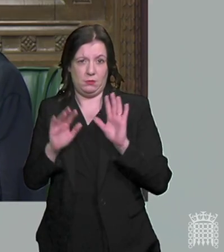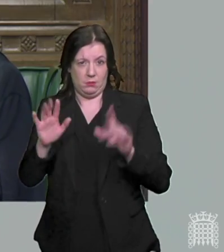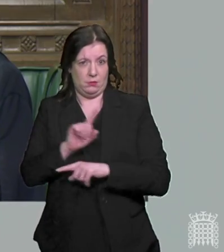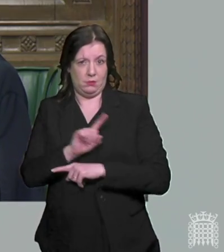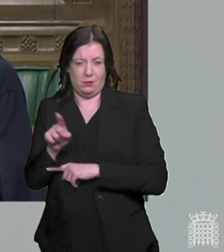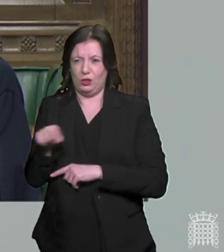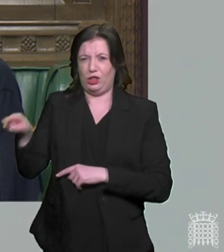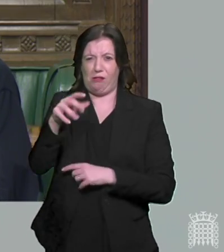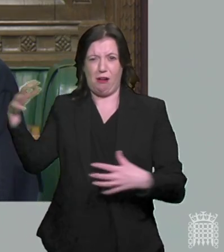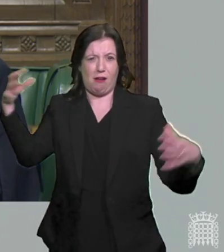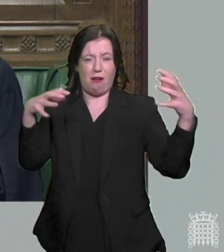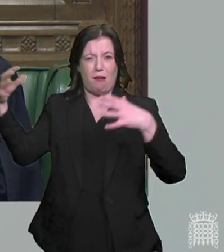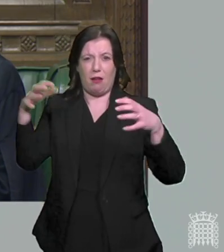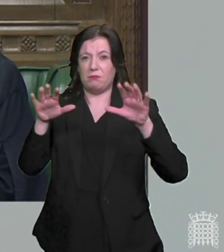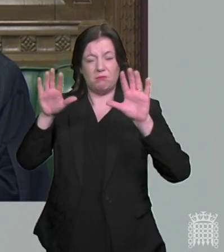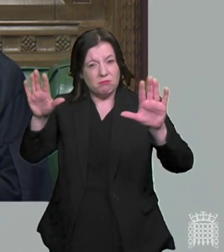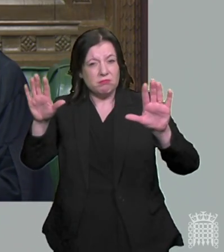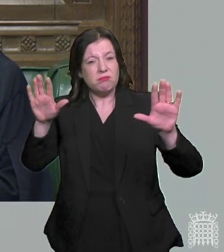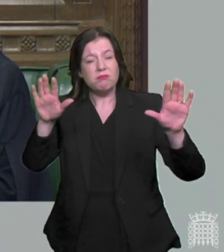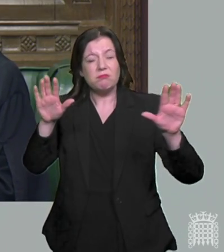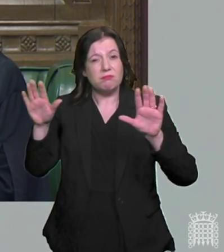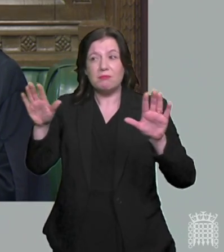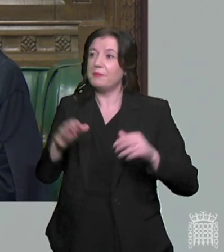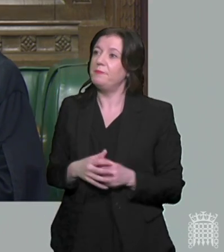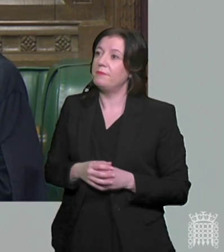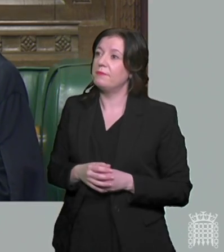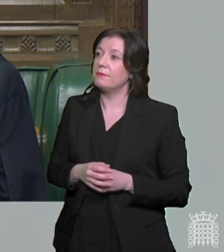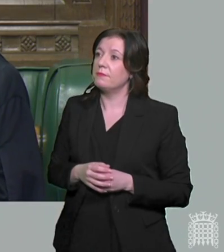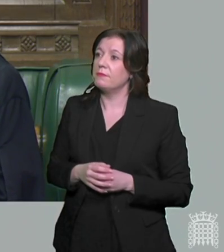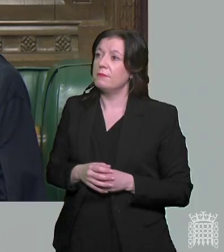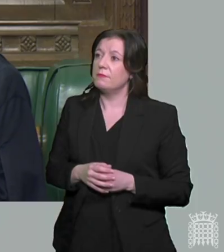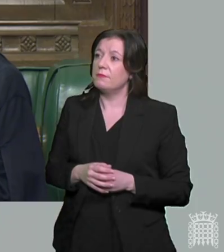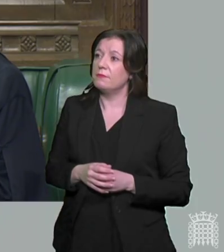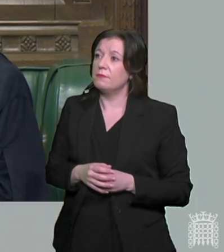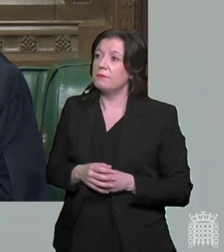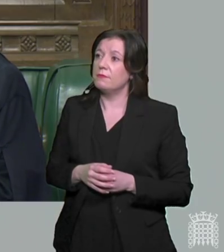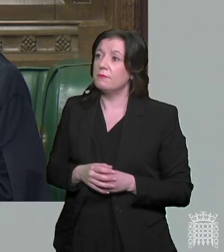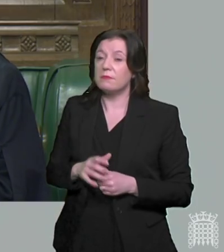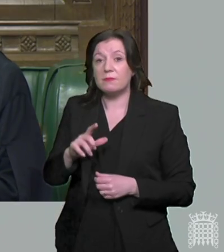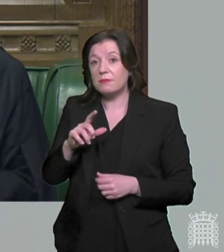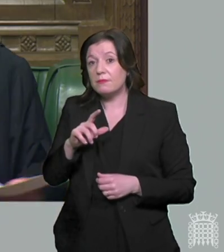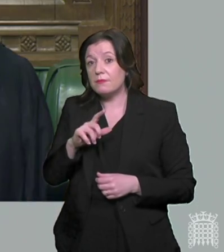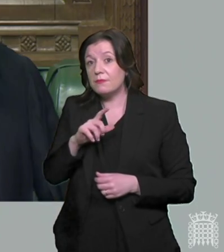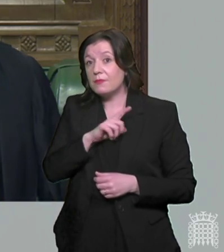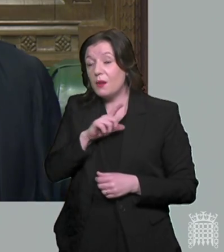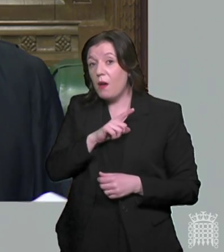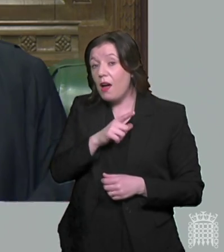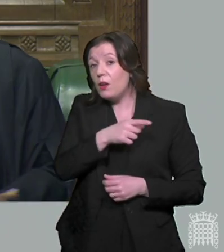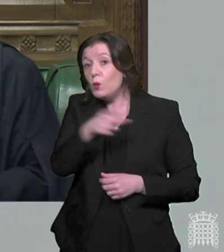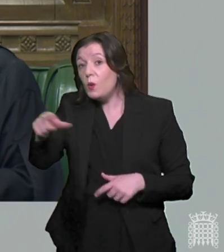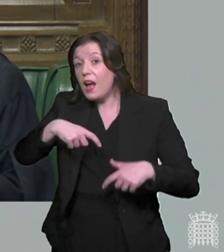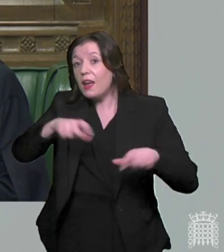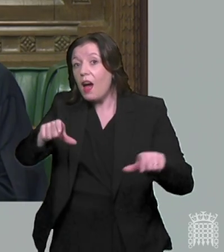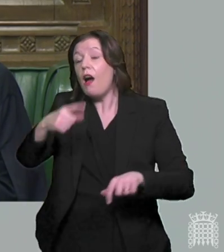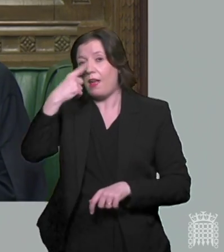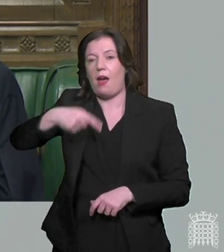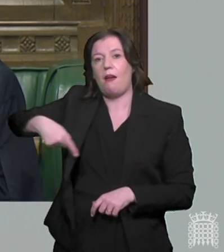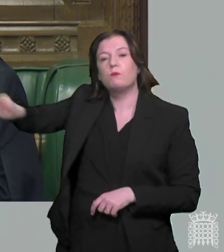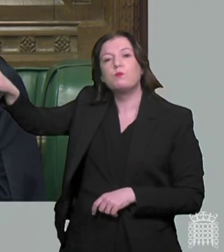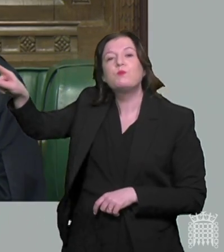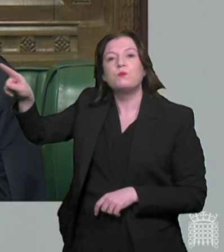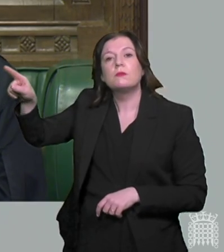As I have mentioned, there is plenty of room in the Tea Room for those on both sides.